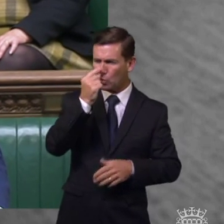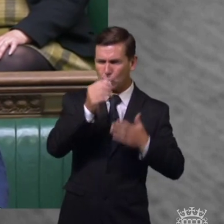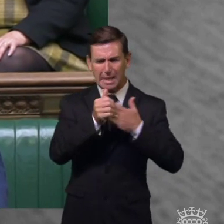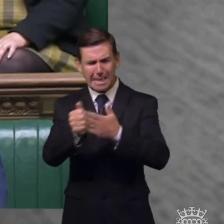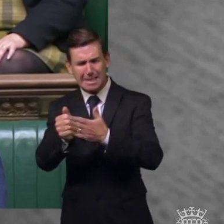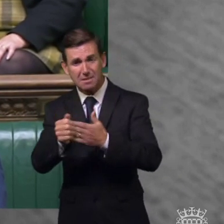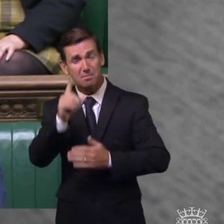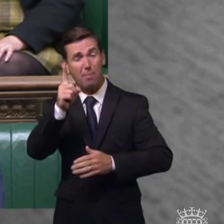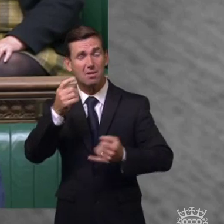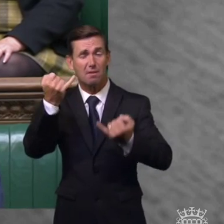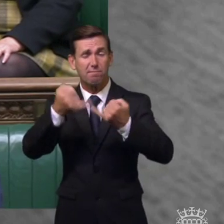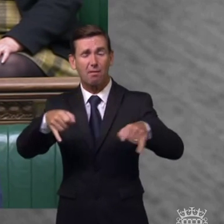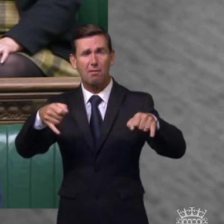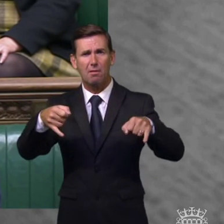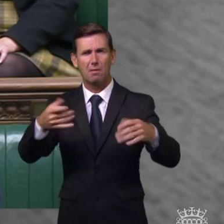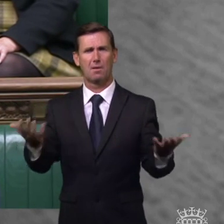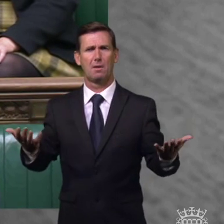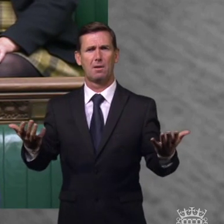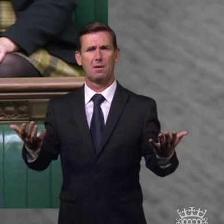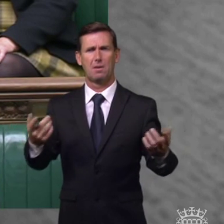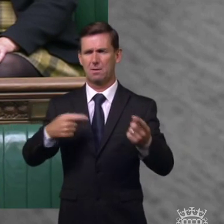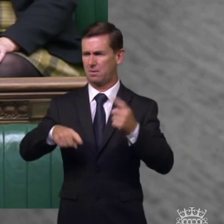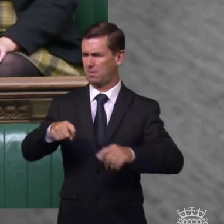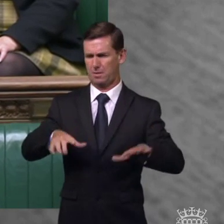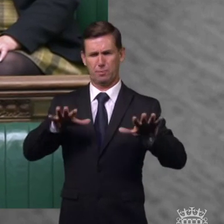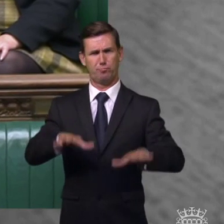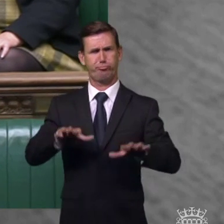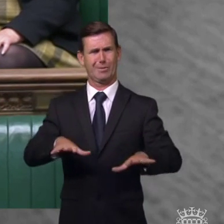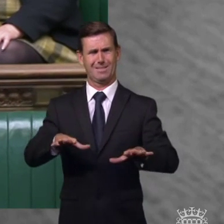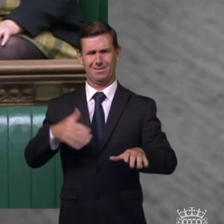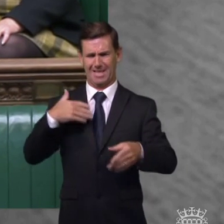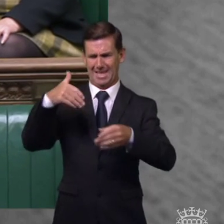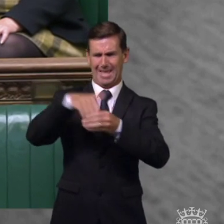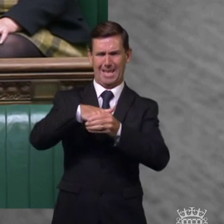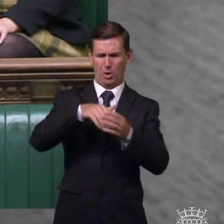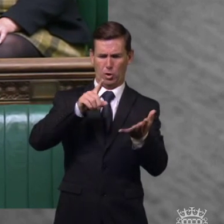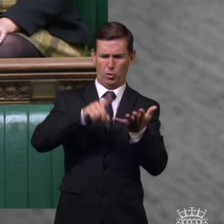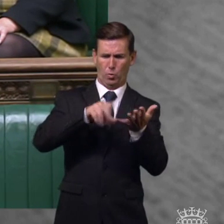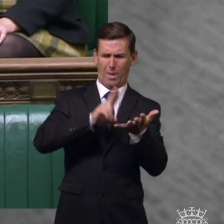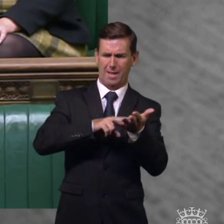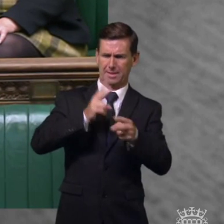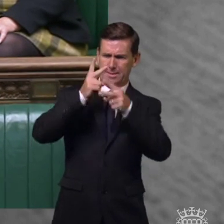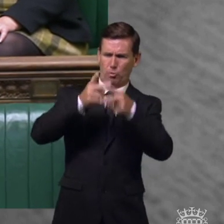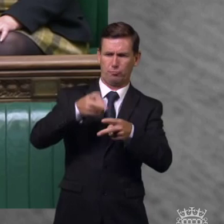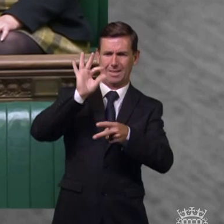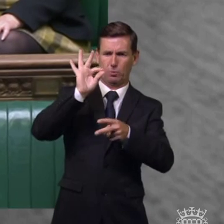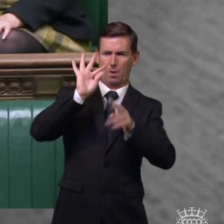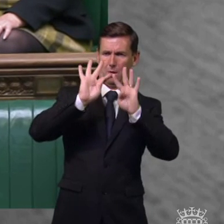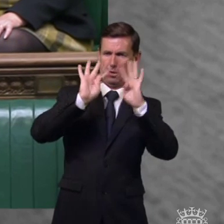Britain holds a seat at the United Nations Security Council.